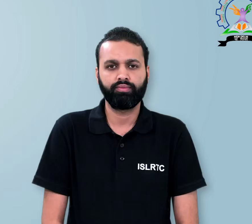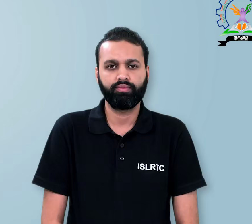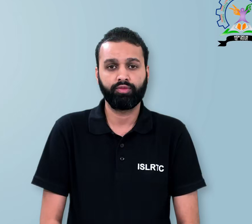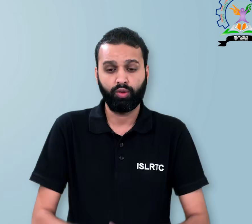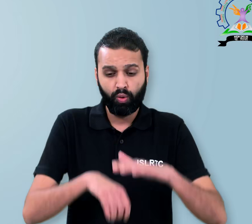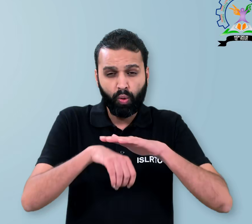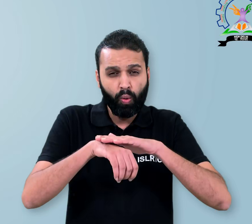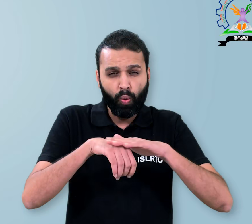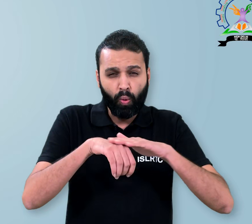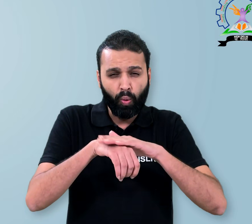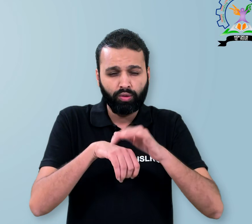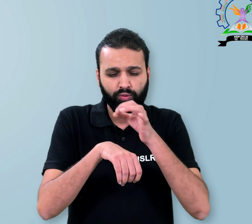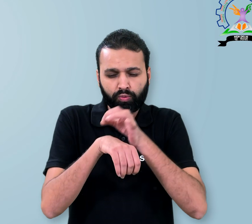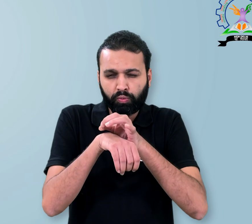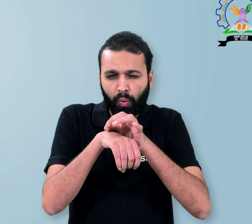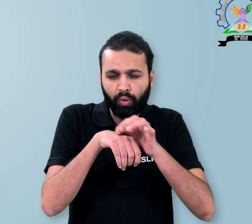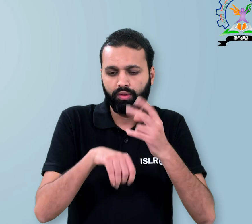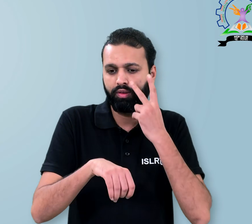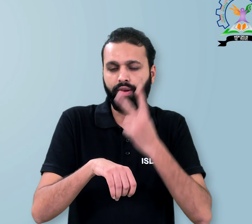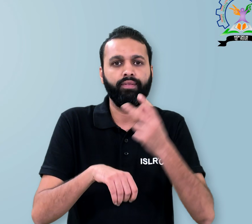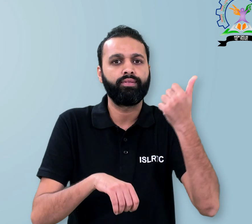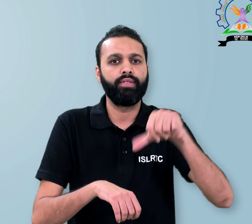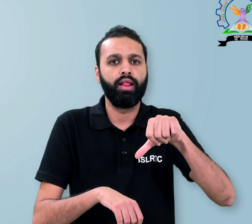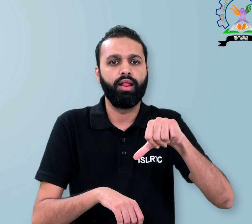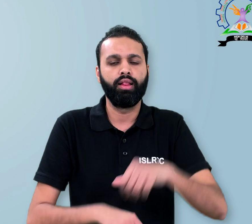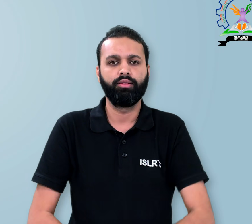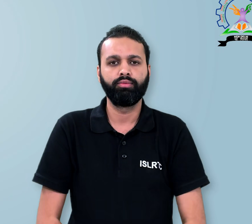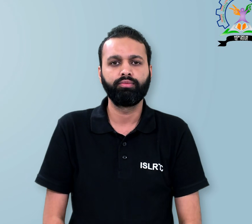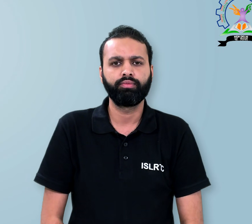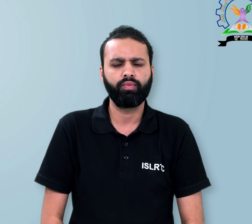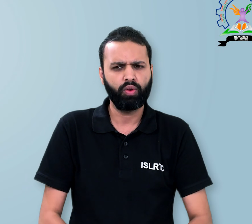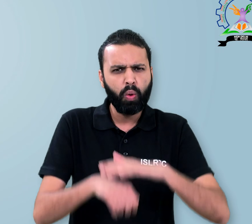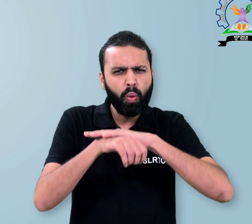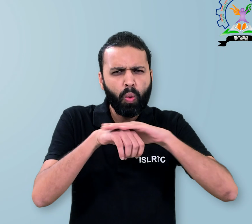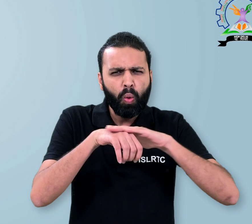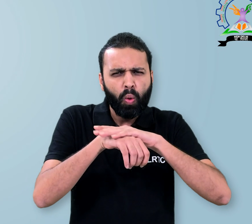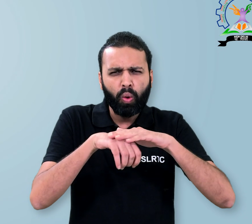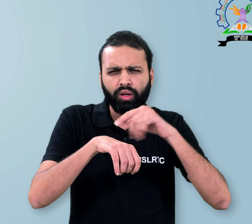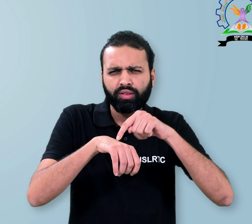Pore